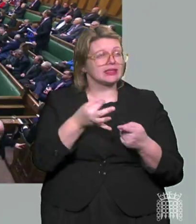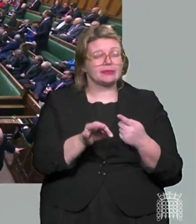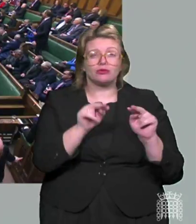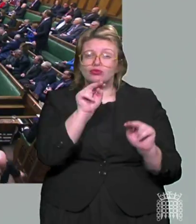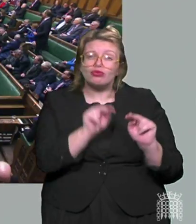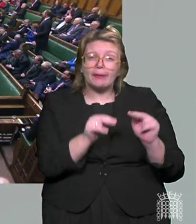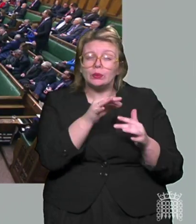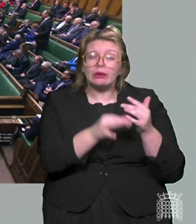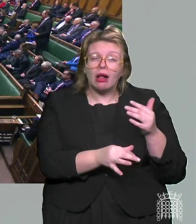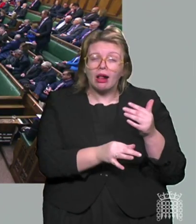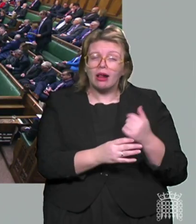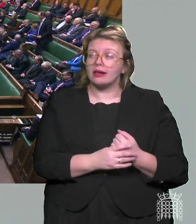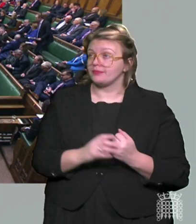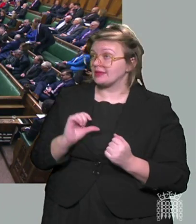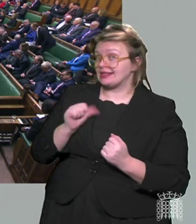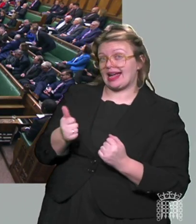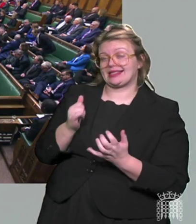I call the SNP spokesperson.